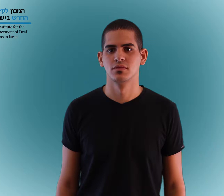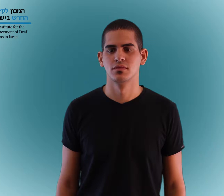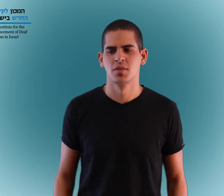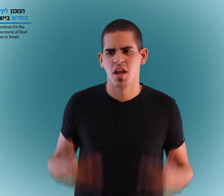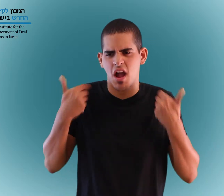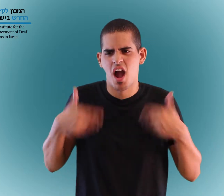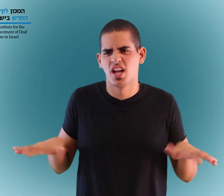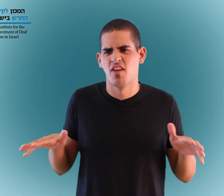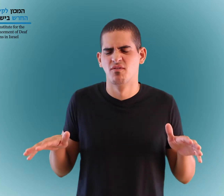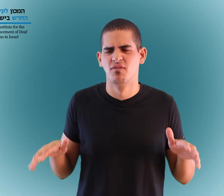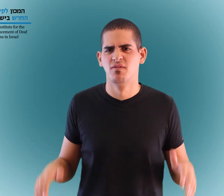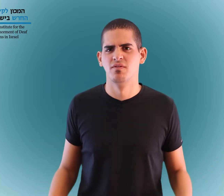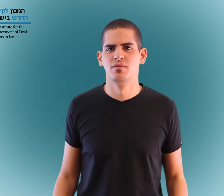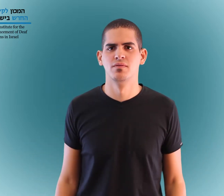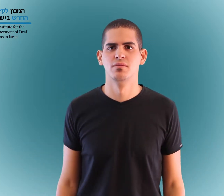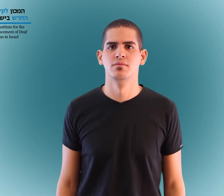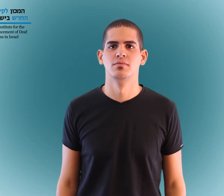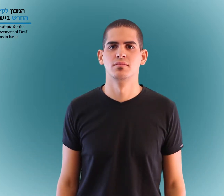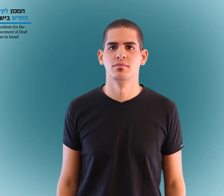עייף